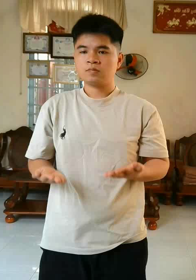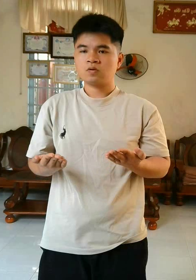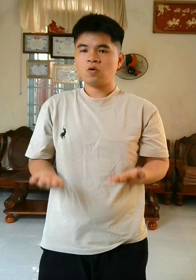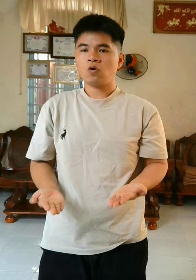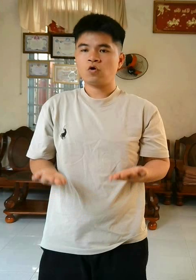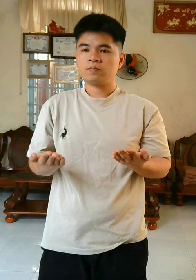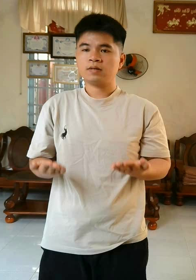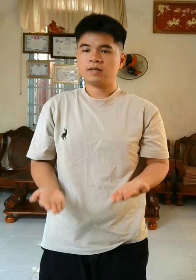hom nay